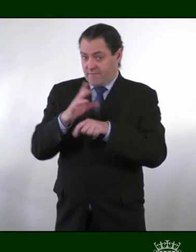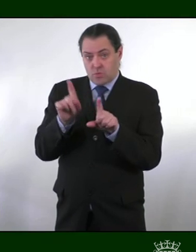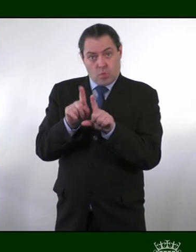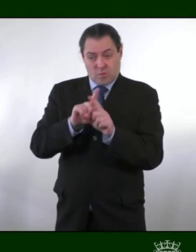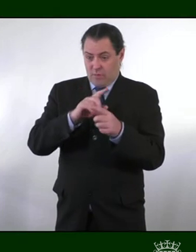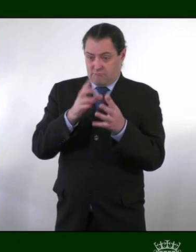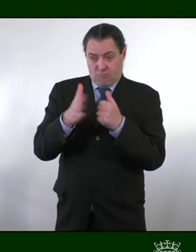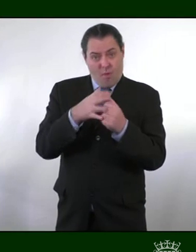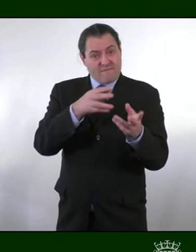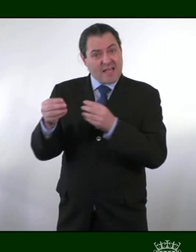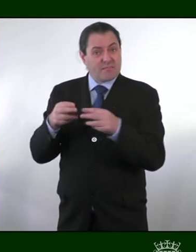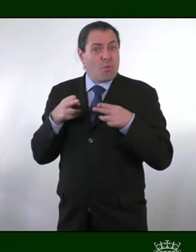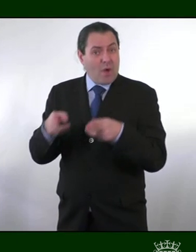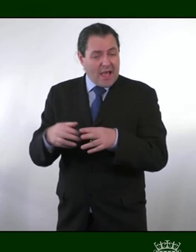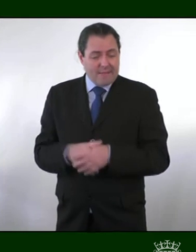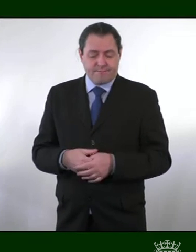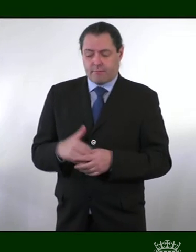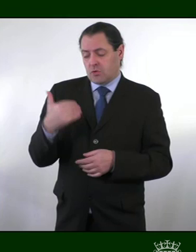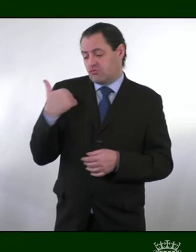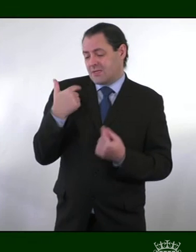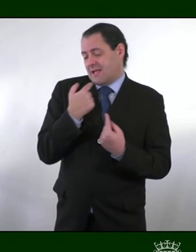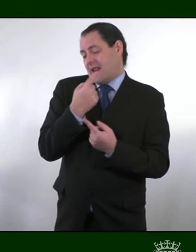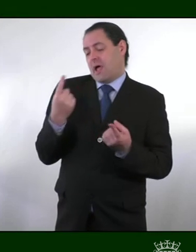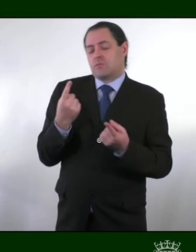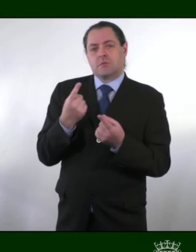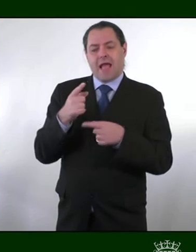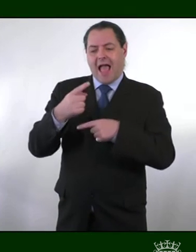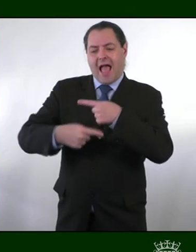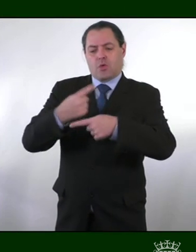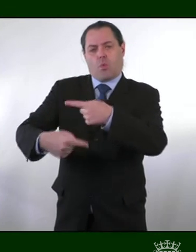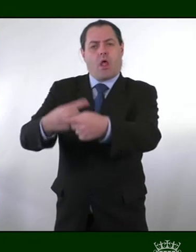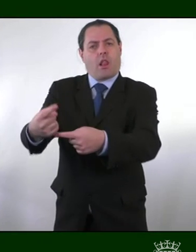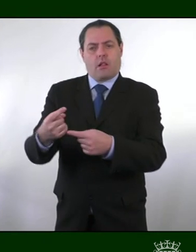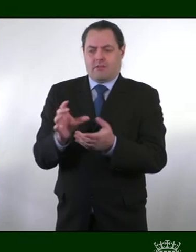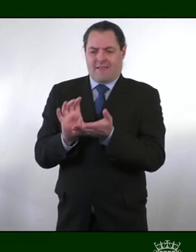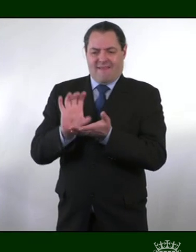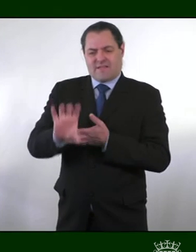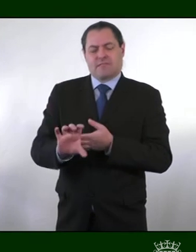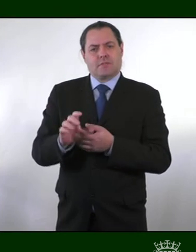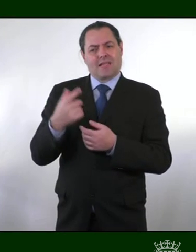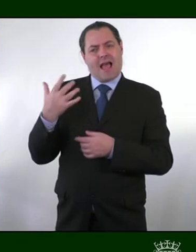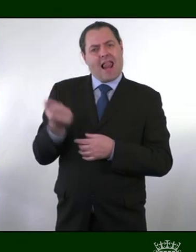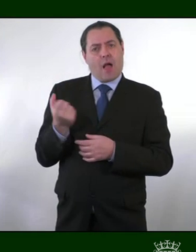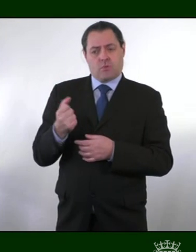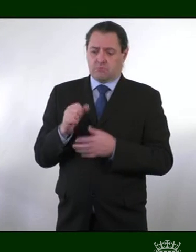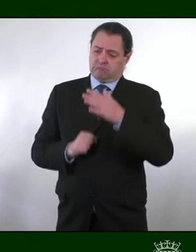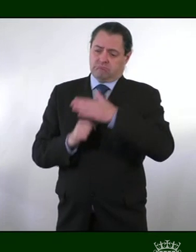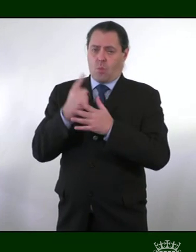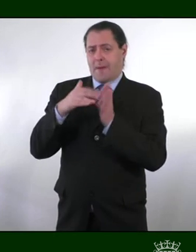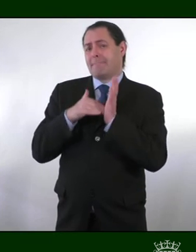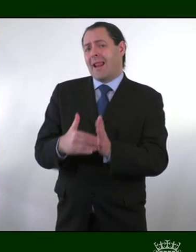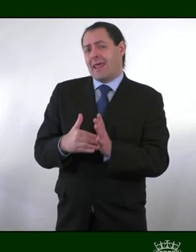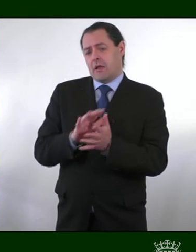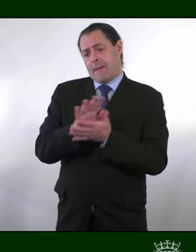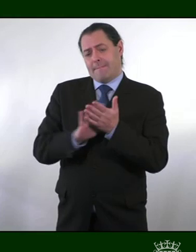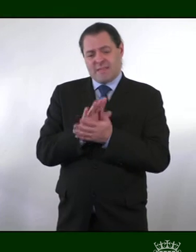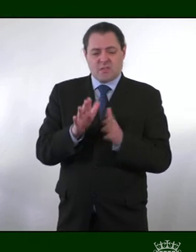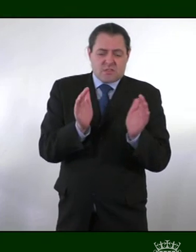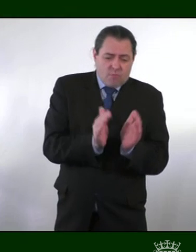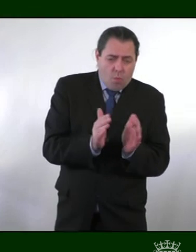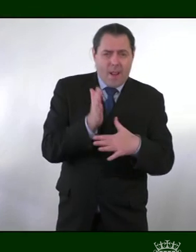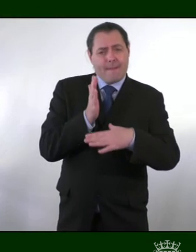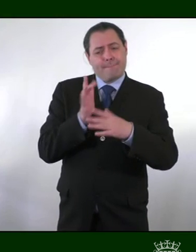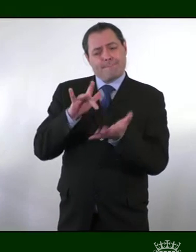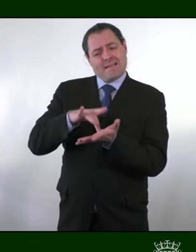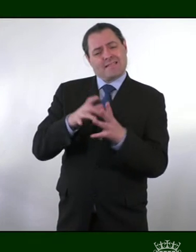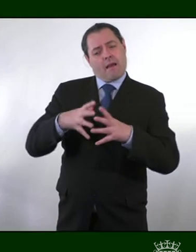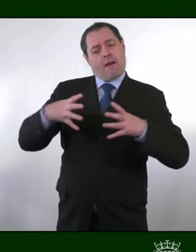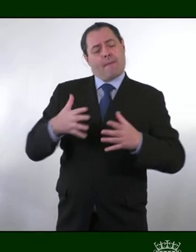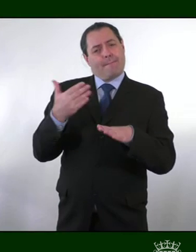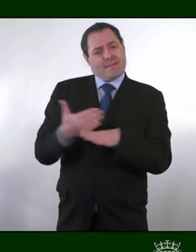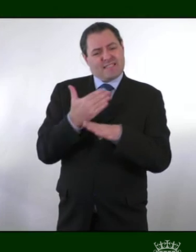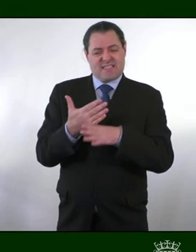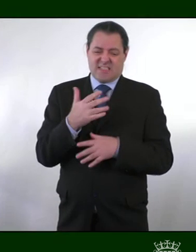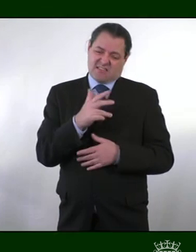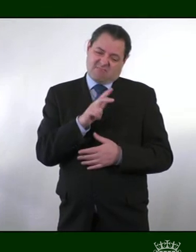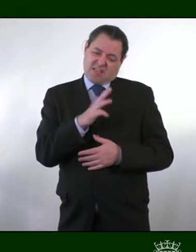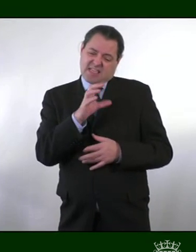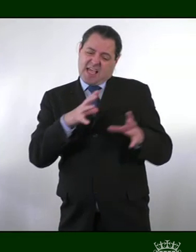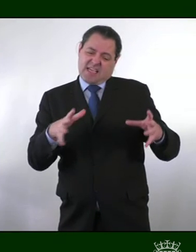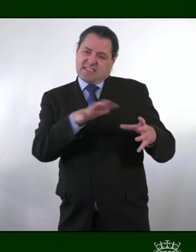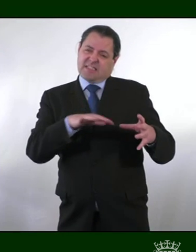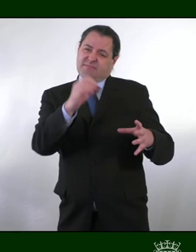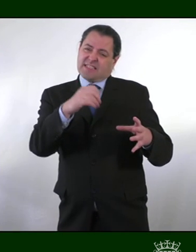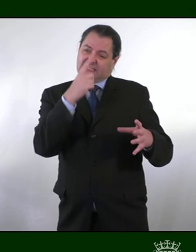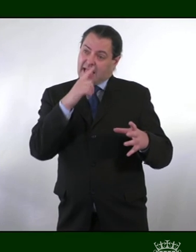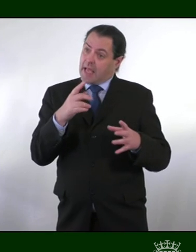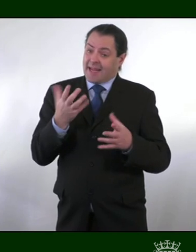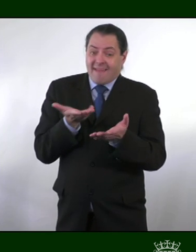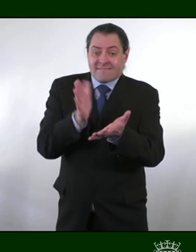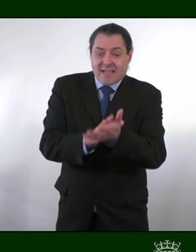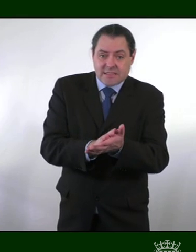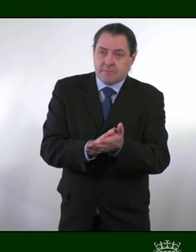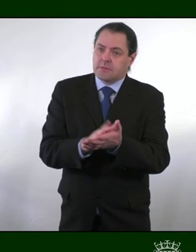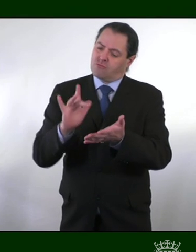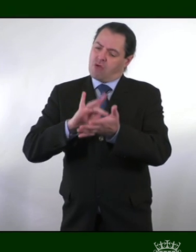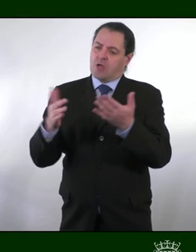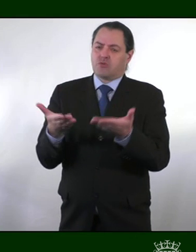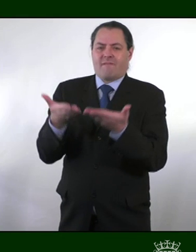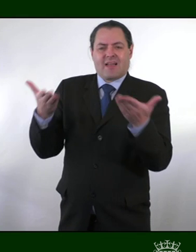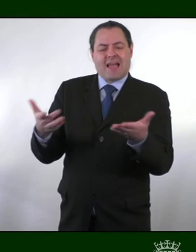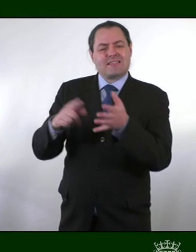We also recently announced an extension of the annual investment allowance for a further year up to £1 million, giving 98% of small and medium-sized businesses the ability to write off investments in full next year, which will help to drive their recovery.